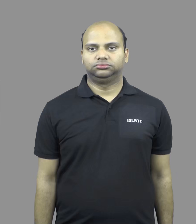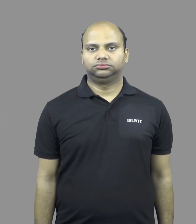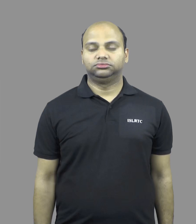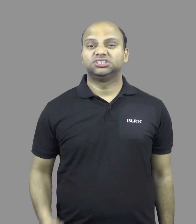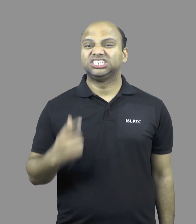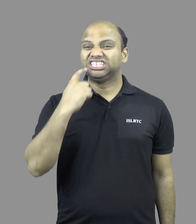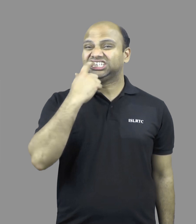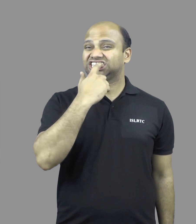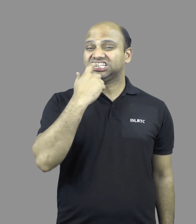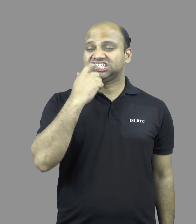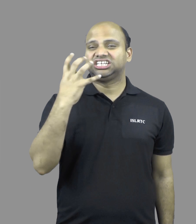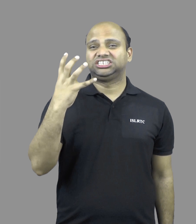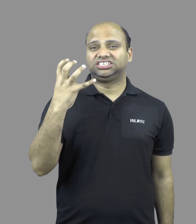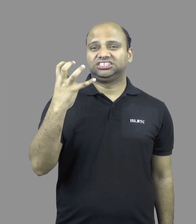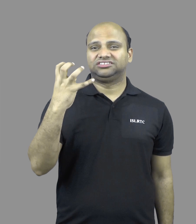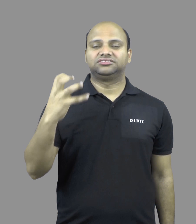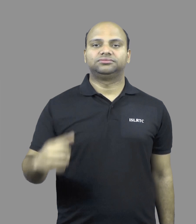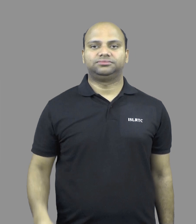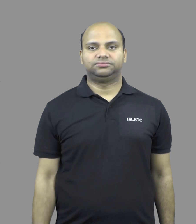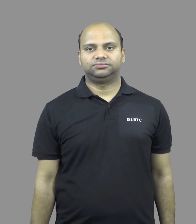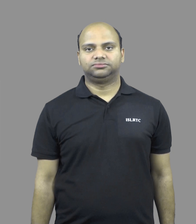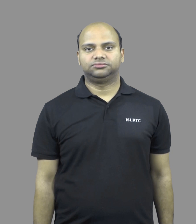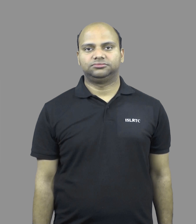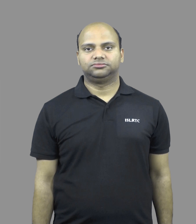Toothache